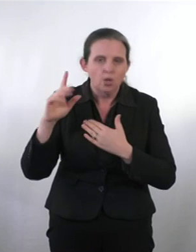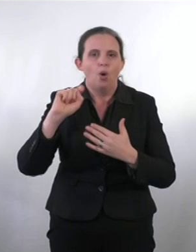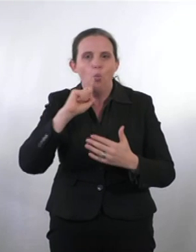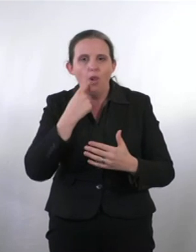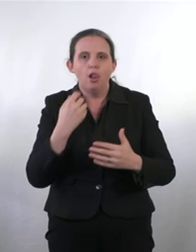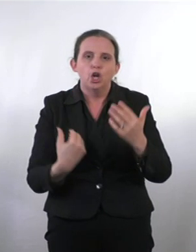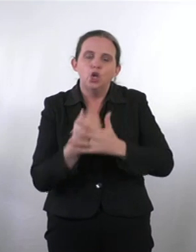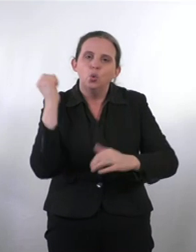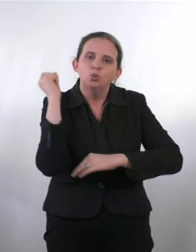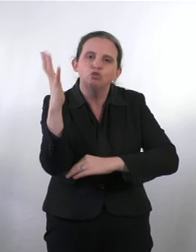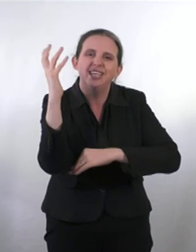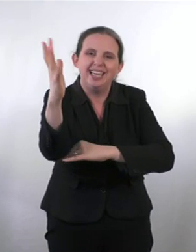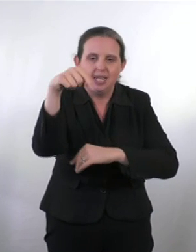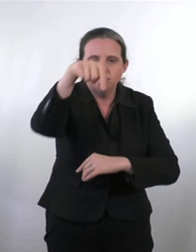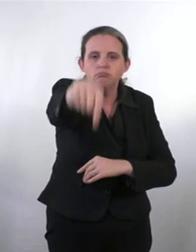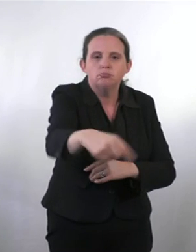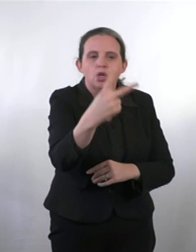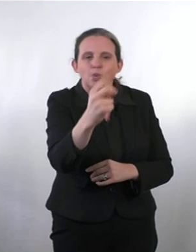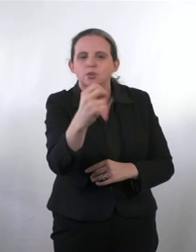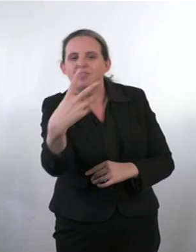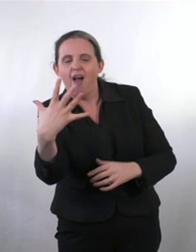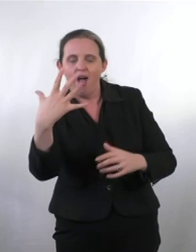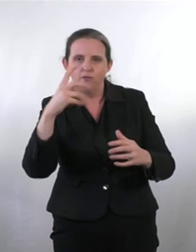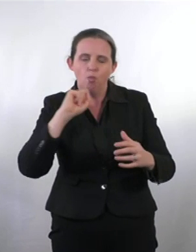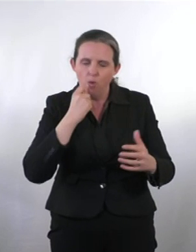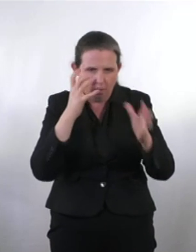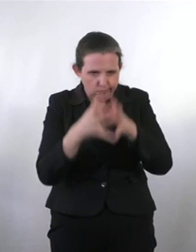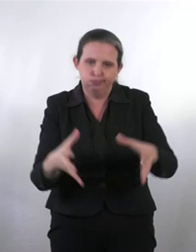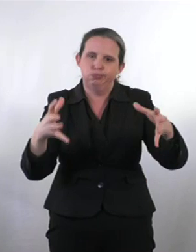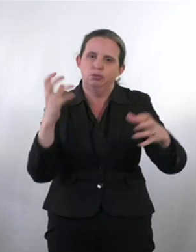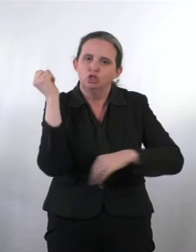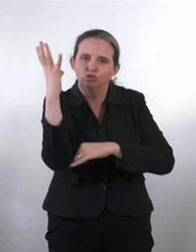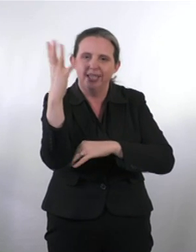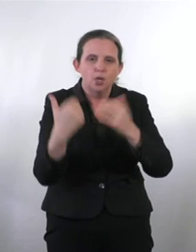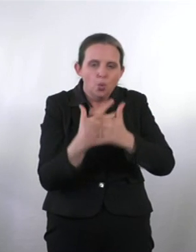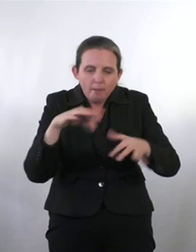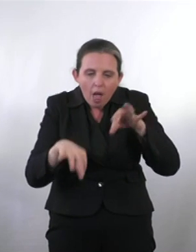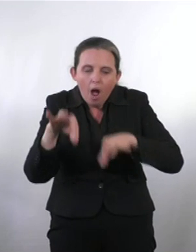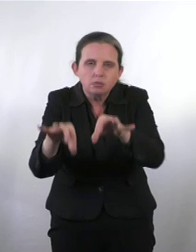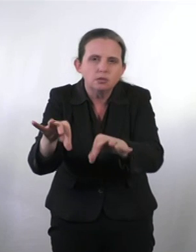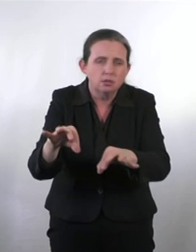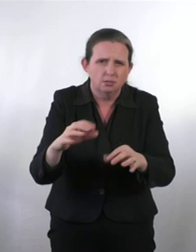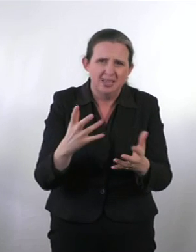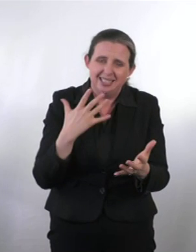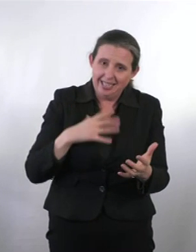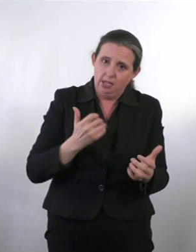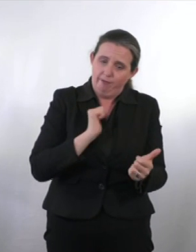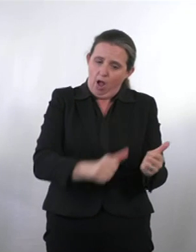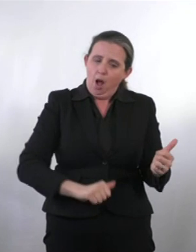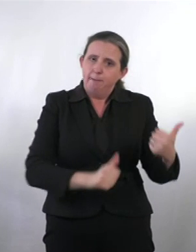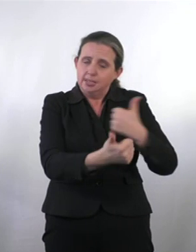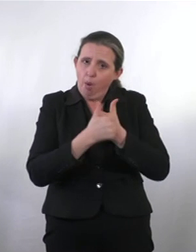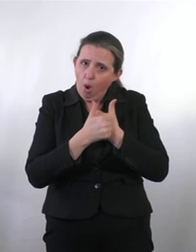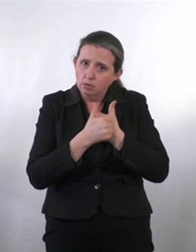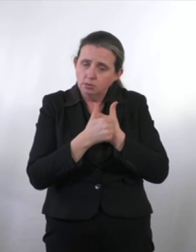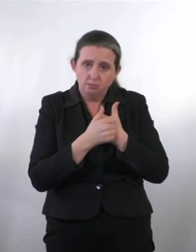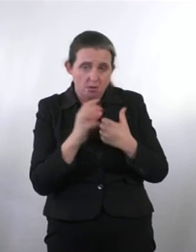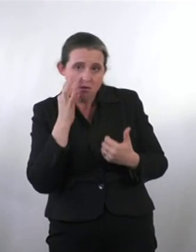Farmers will play a crucial role in meeting this target. What financial incentives will be available to encourage them to make this long-term commitment?